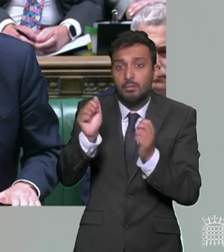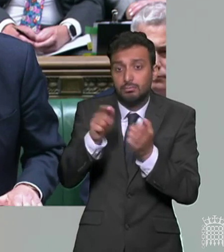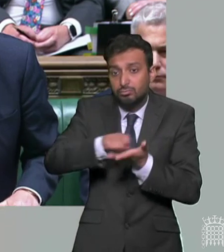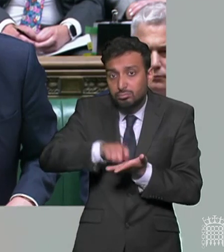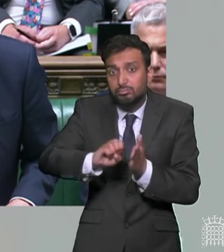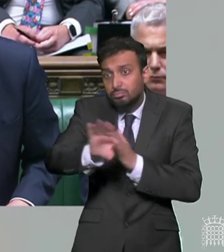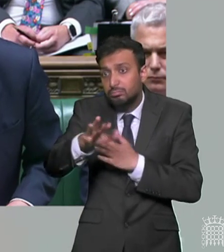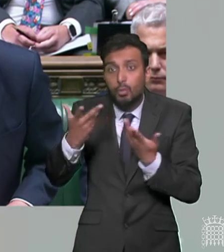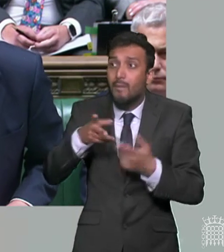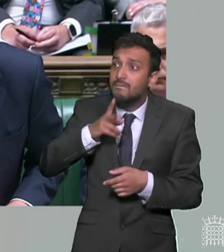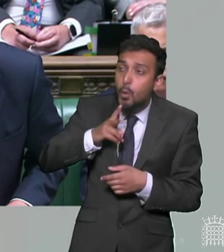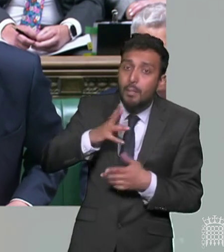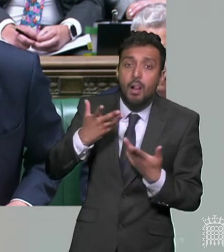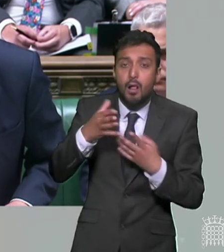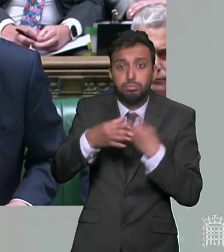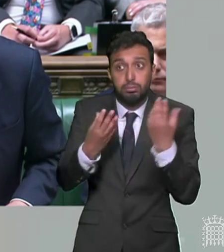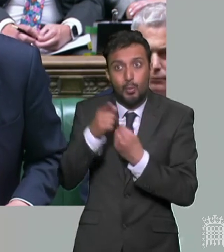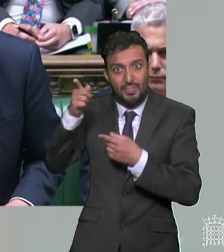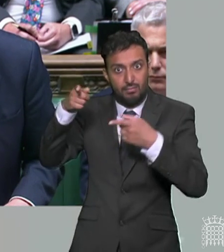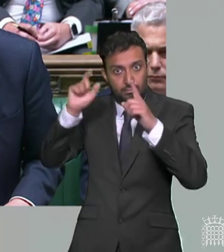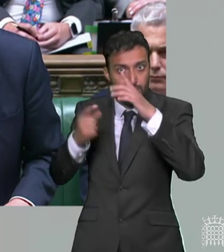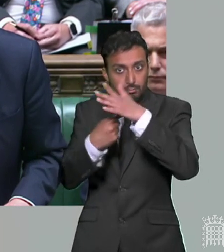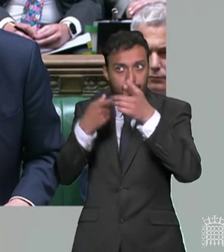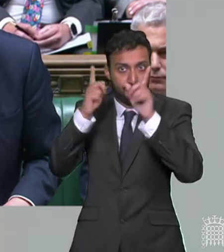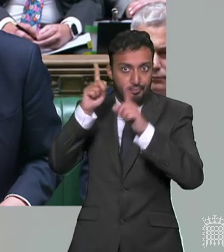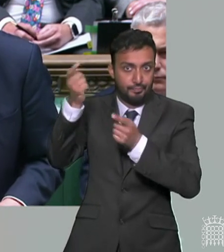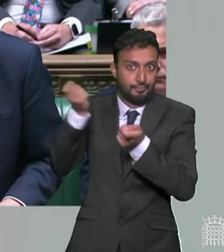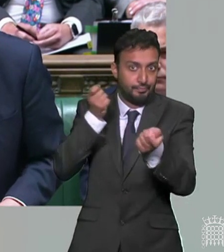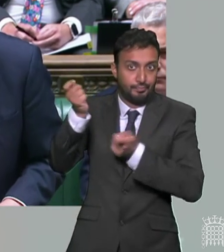The entire senior management has changed.